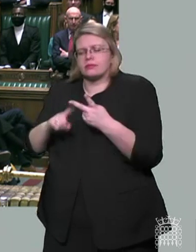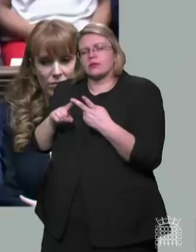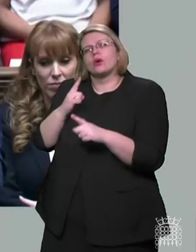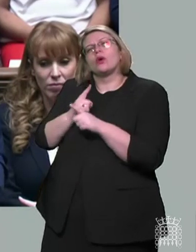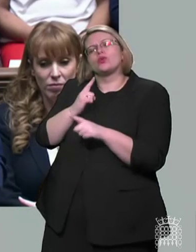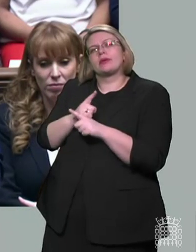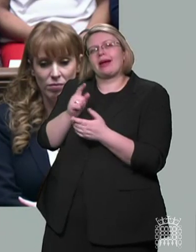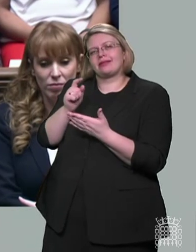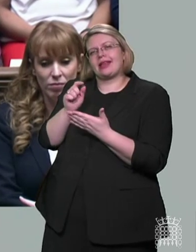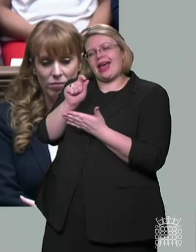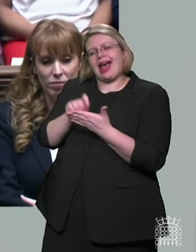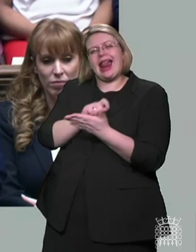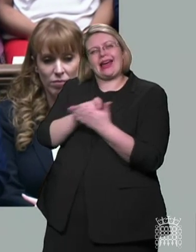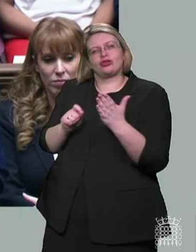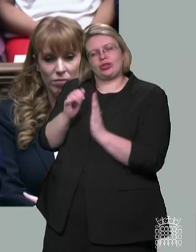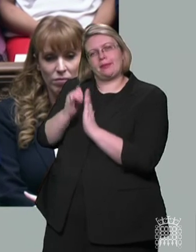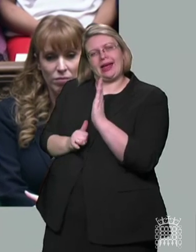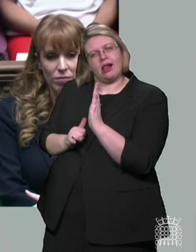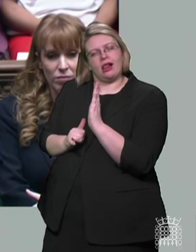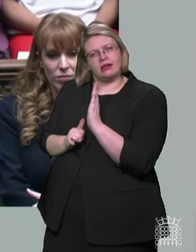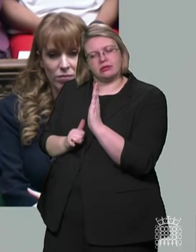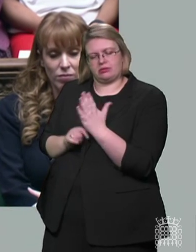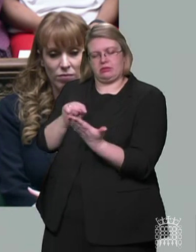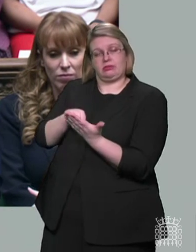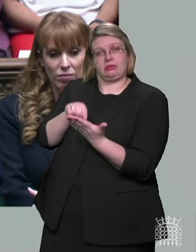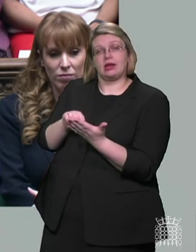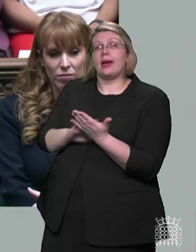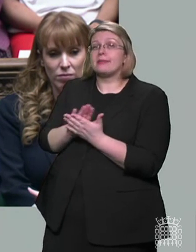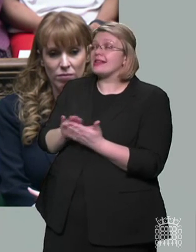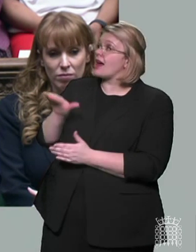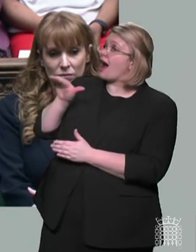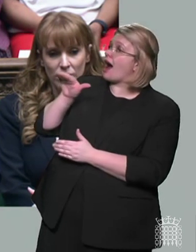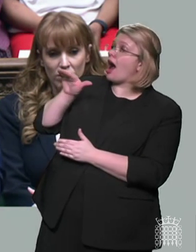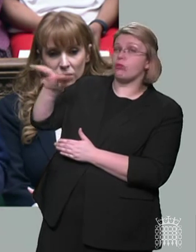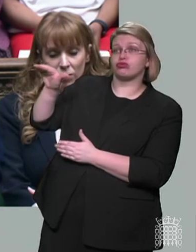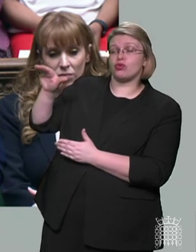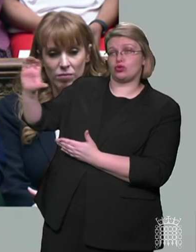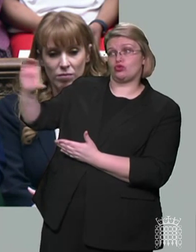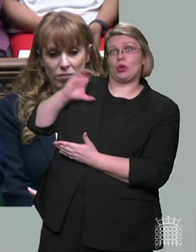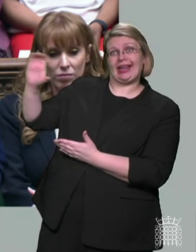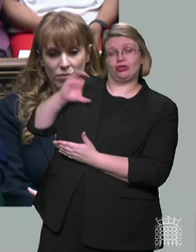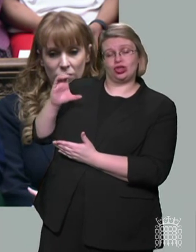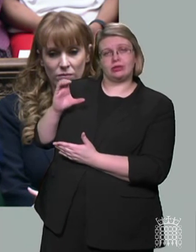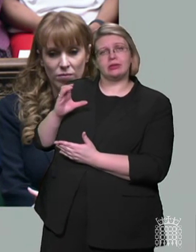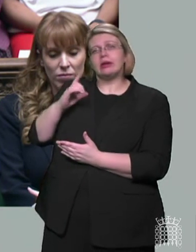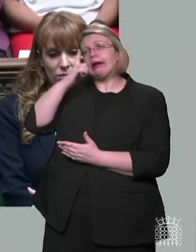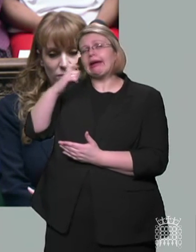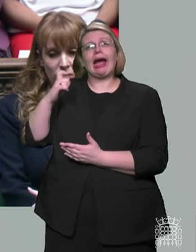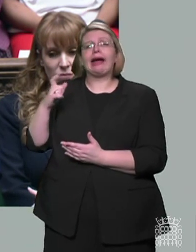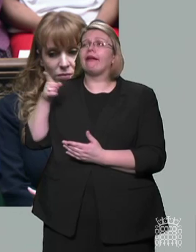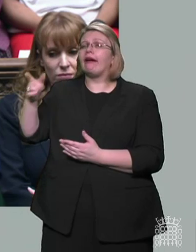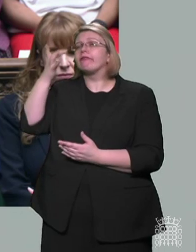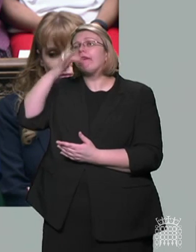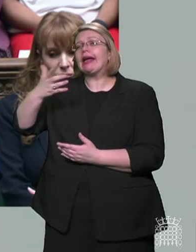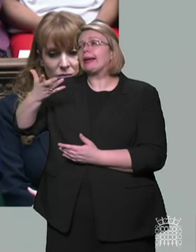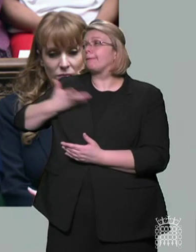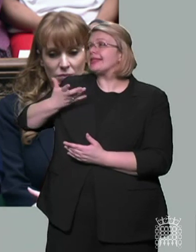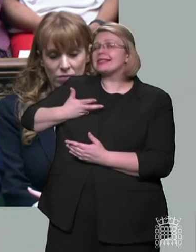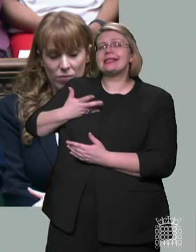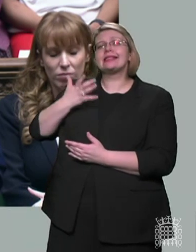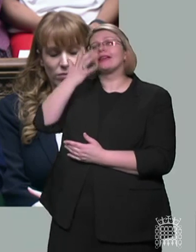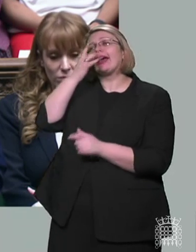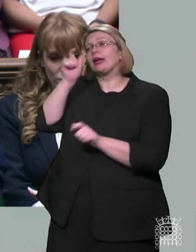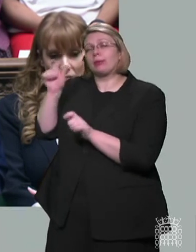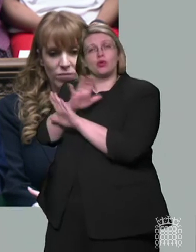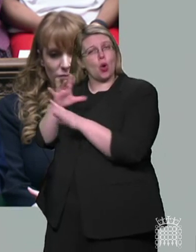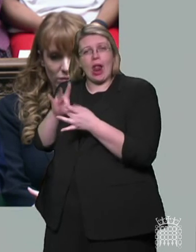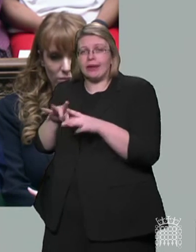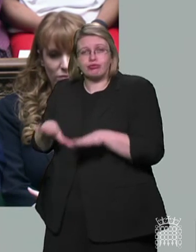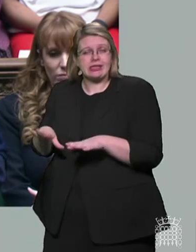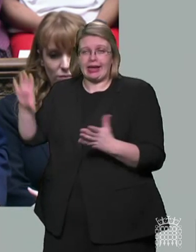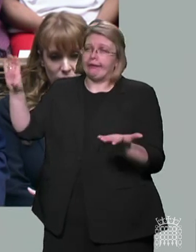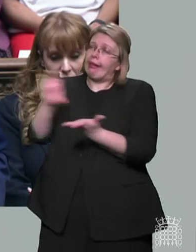As it stands, the Bill would allow unfettered donations from overseas to be made to UK political parties from shell companies and individuals with no connections to the UK.